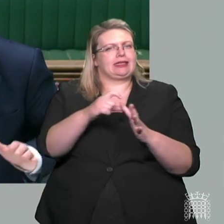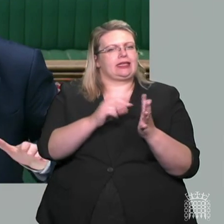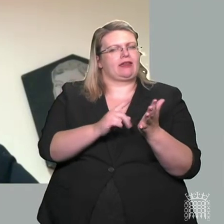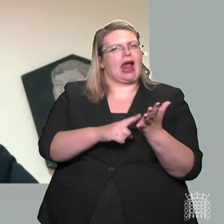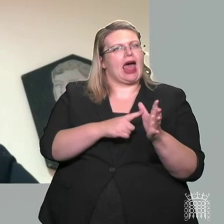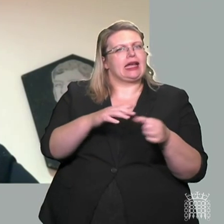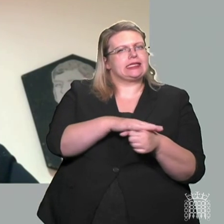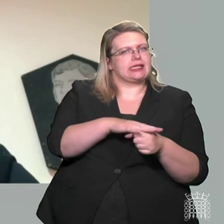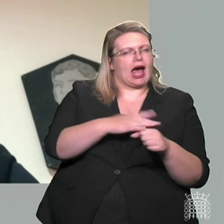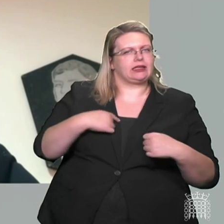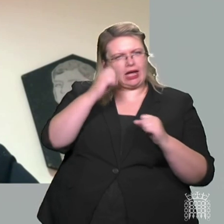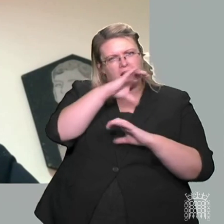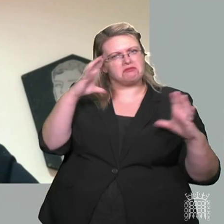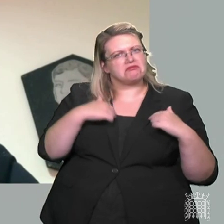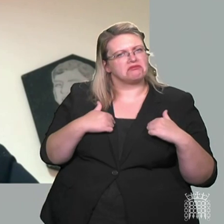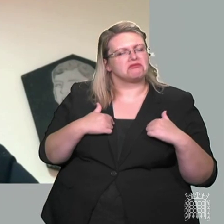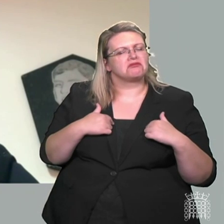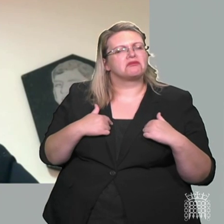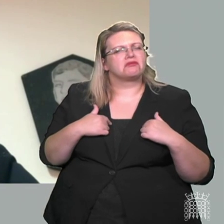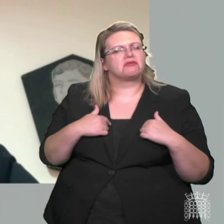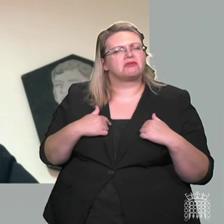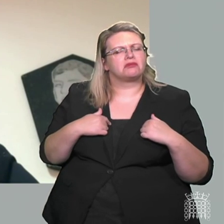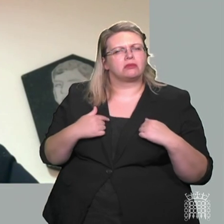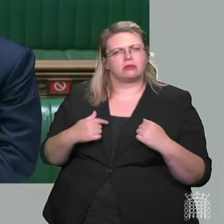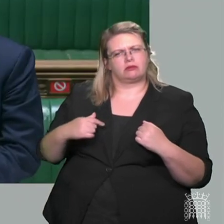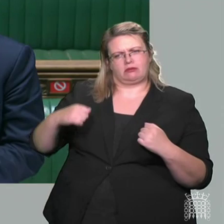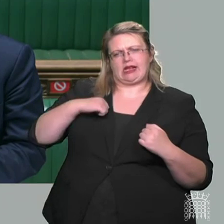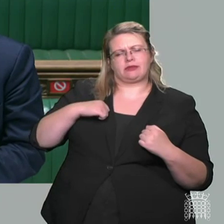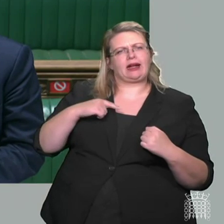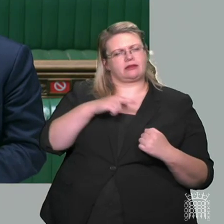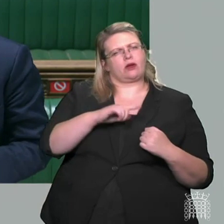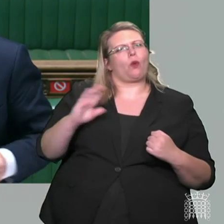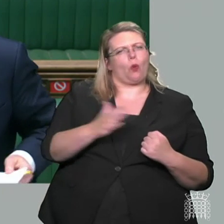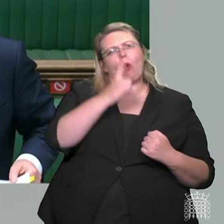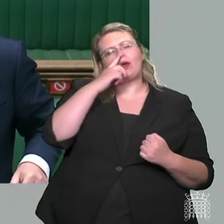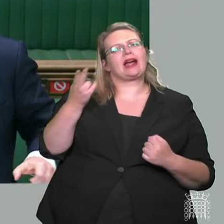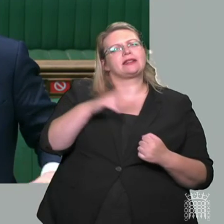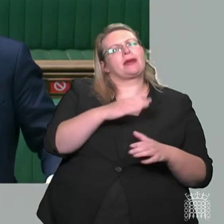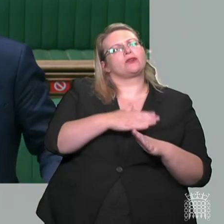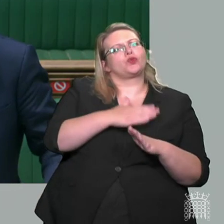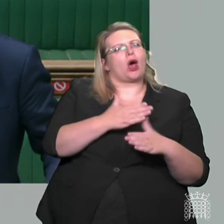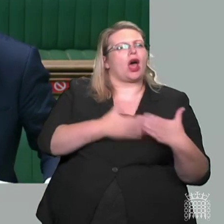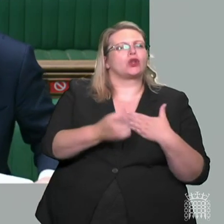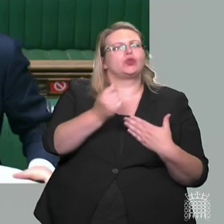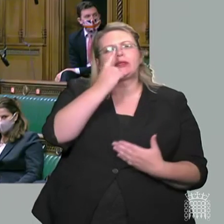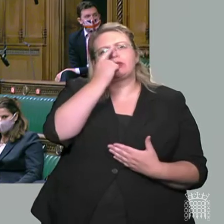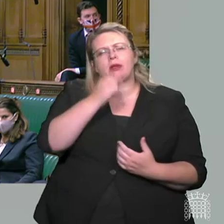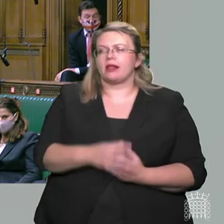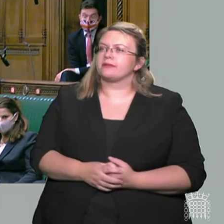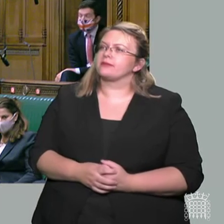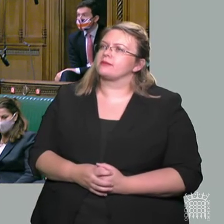I hope very much that everybody there can return to work in the normal way as soon as possible.